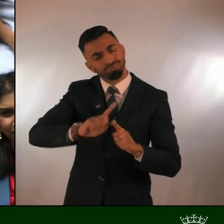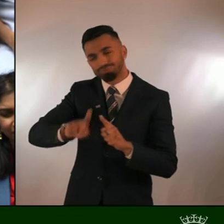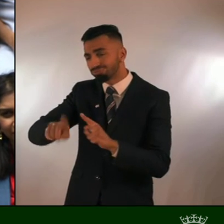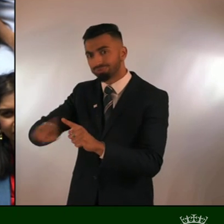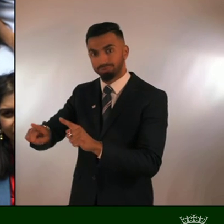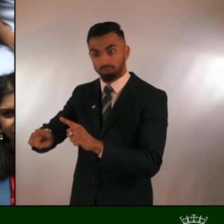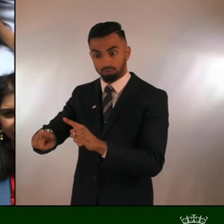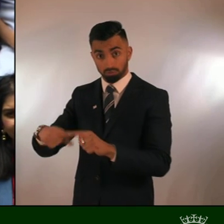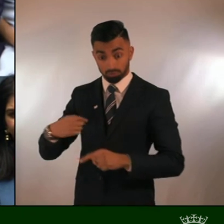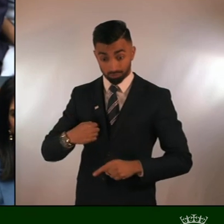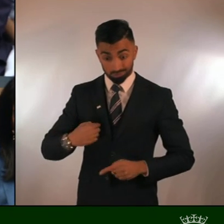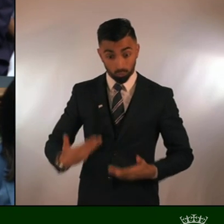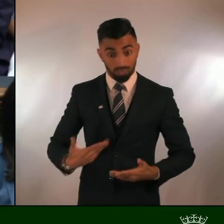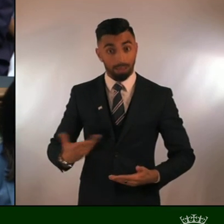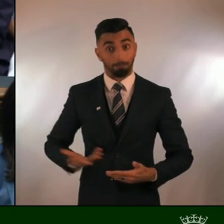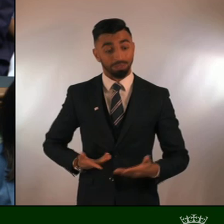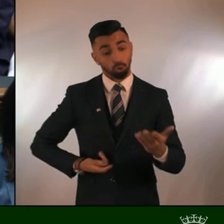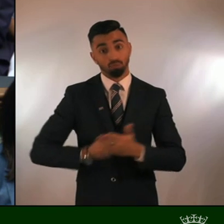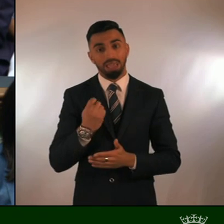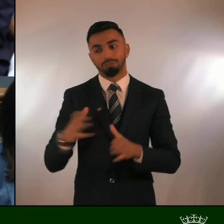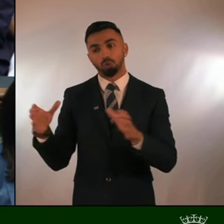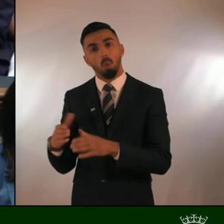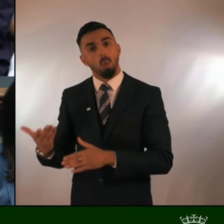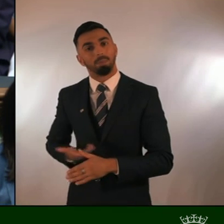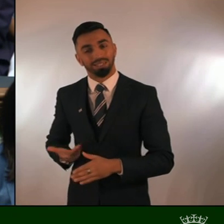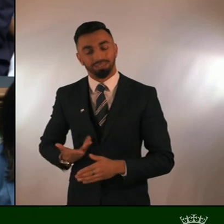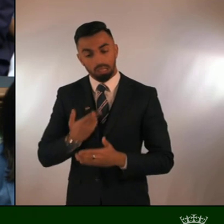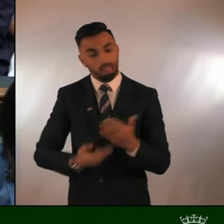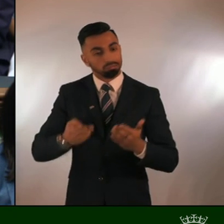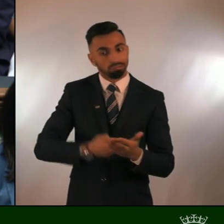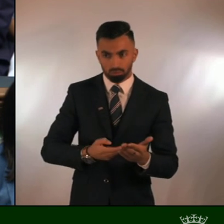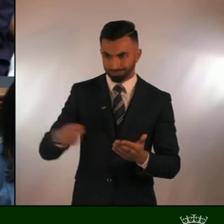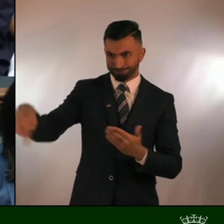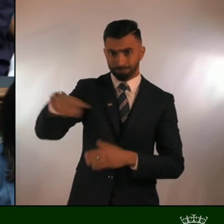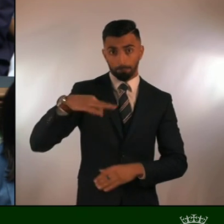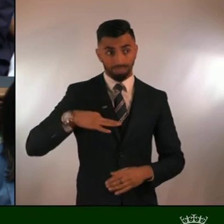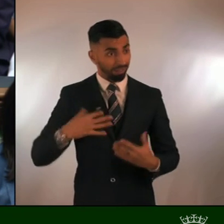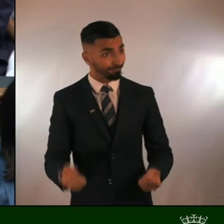They would not benefit from today’s measure, but they could be some of the hardest hit.